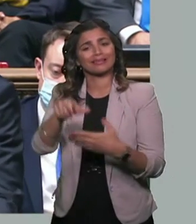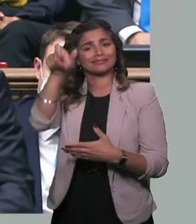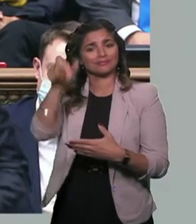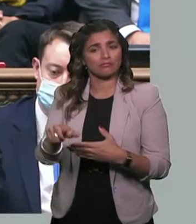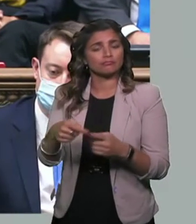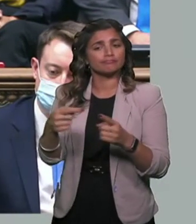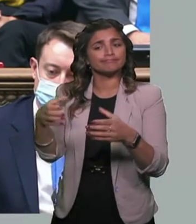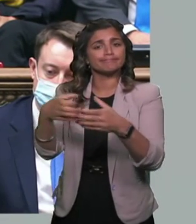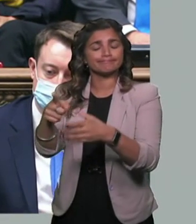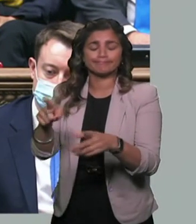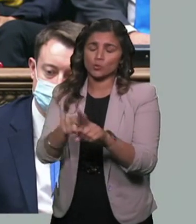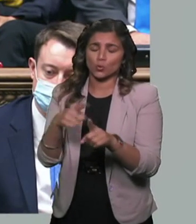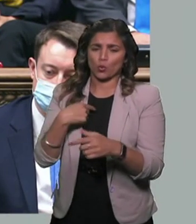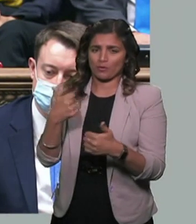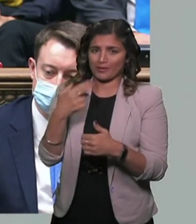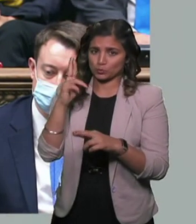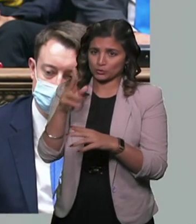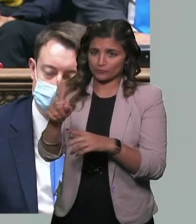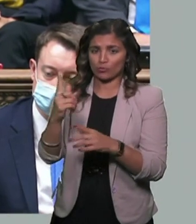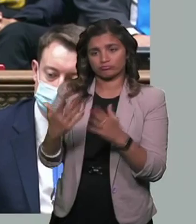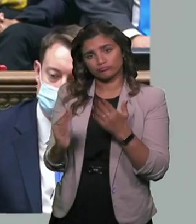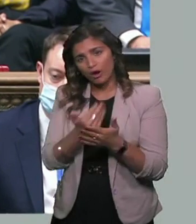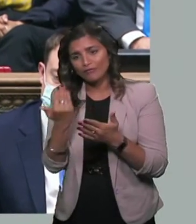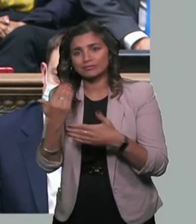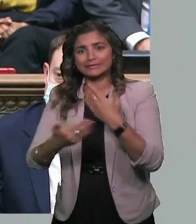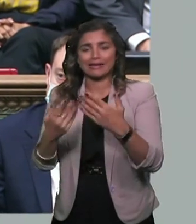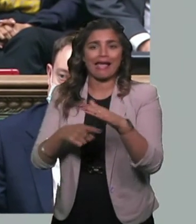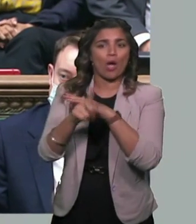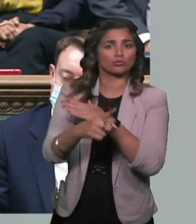I know that the whole House will join me in doing that.